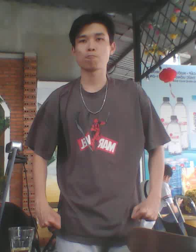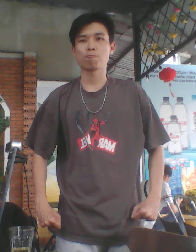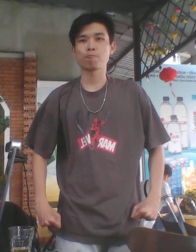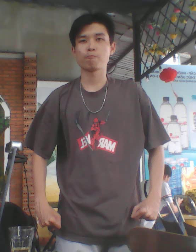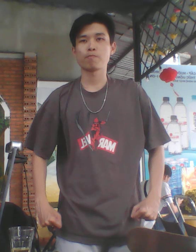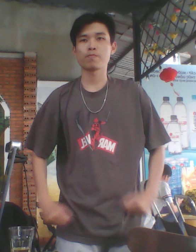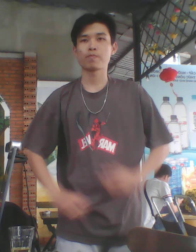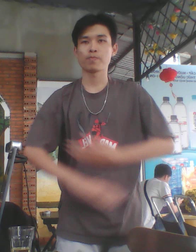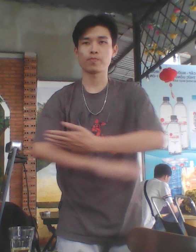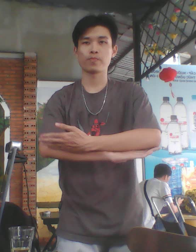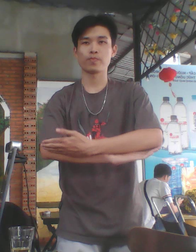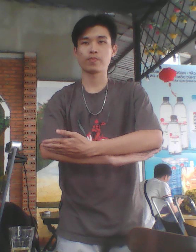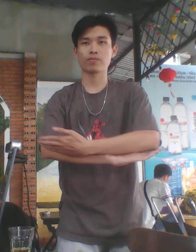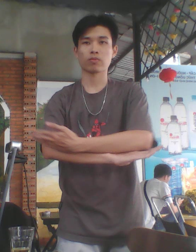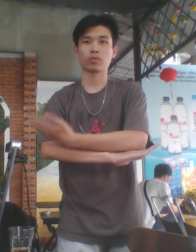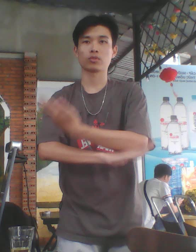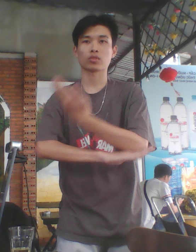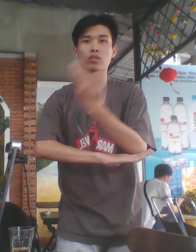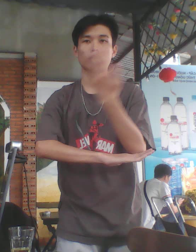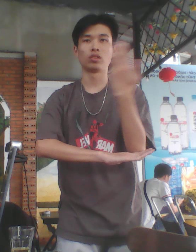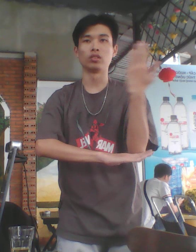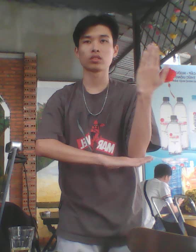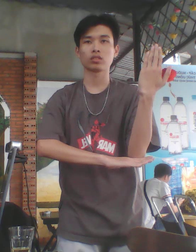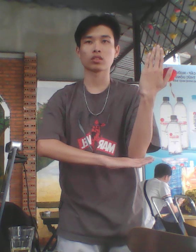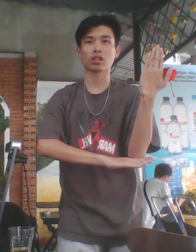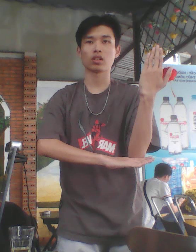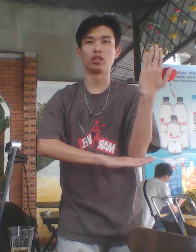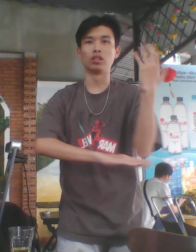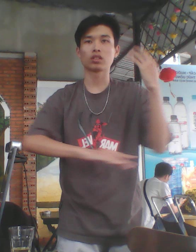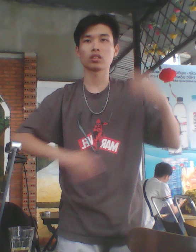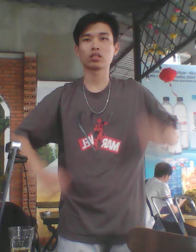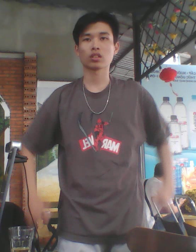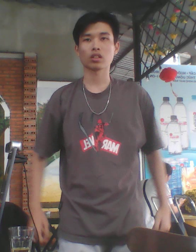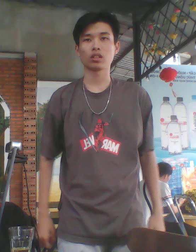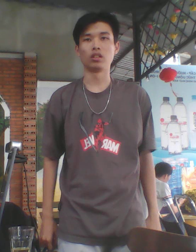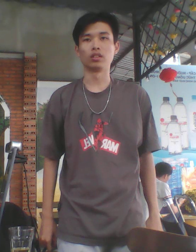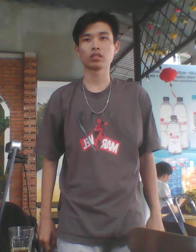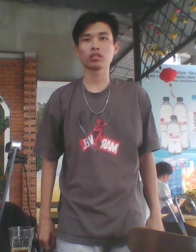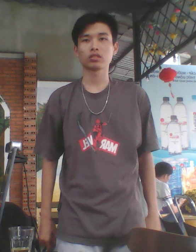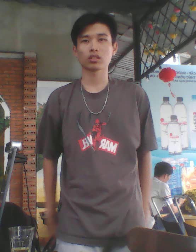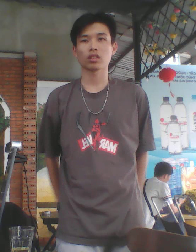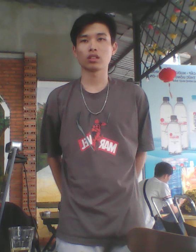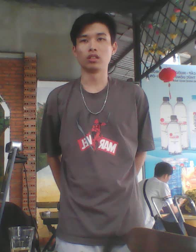buổi sáng